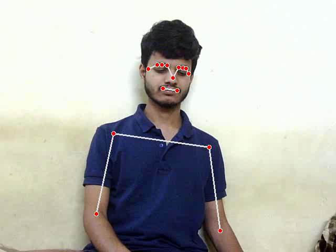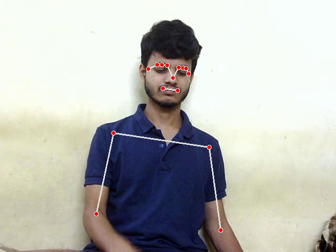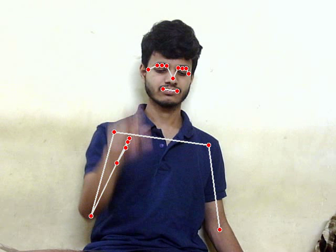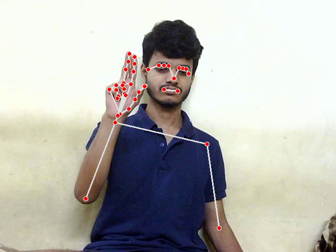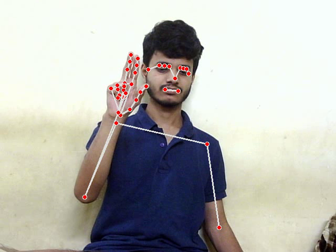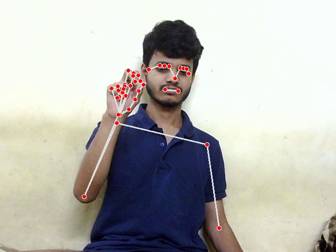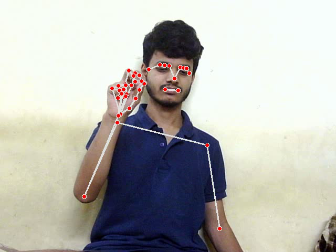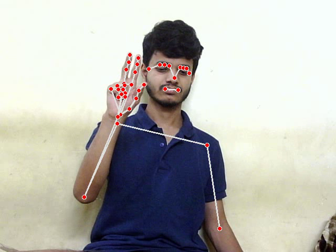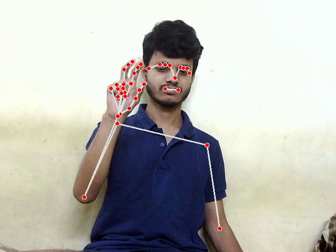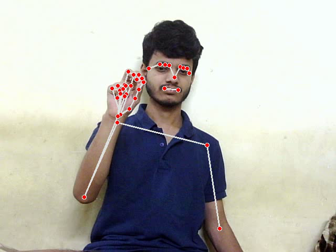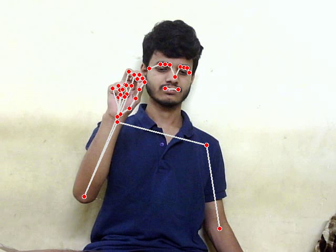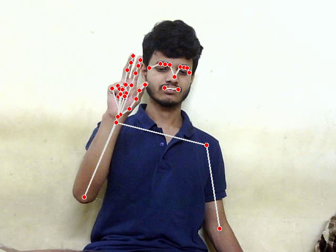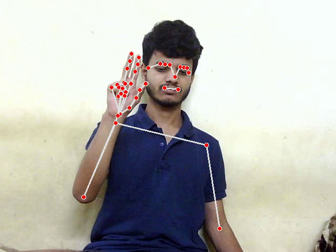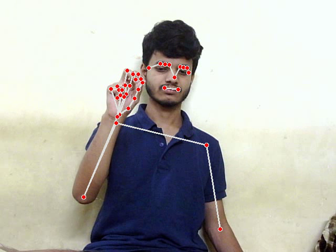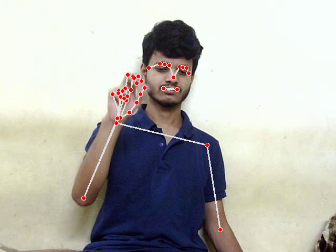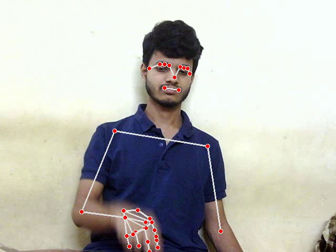no